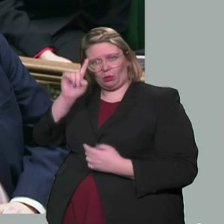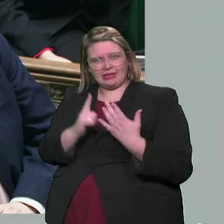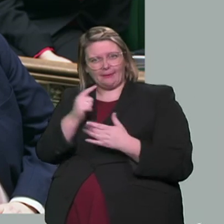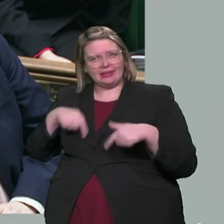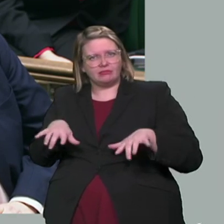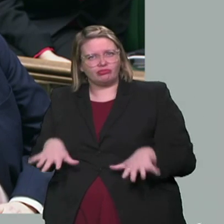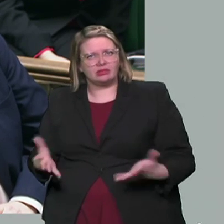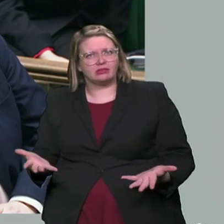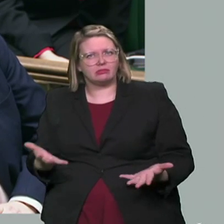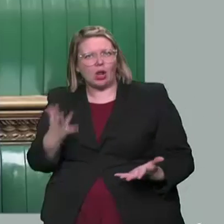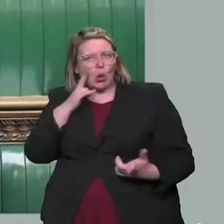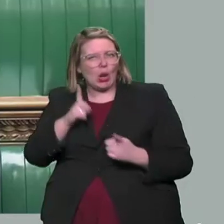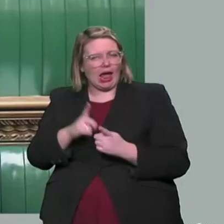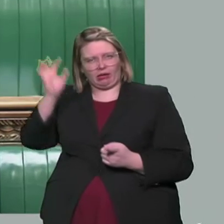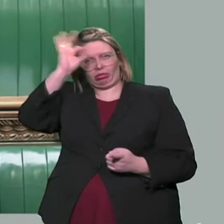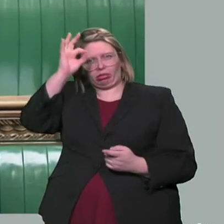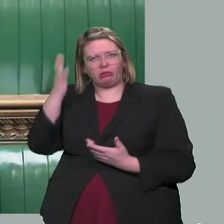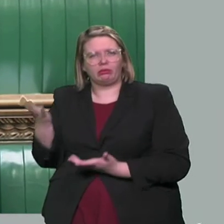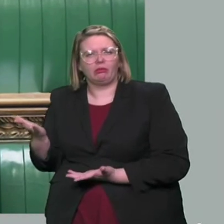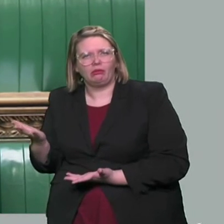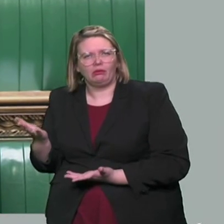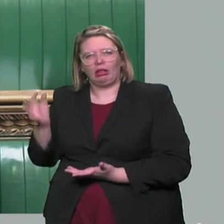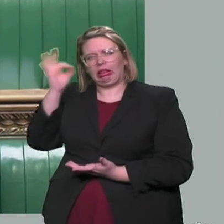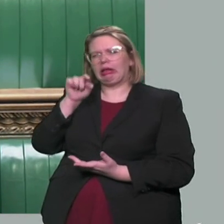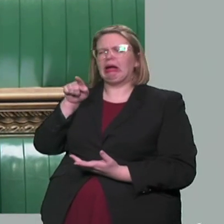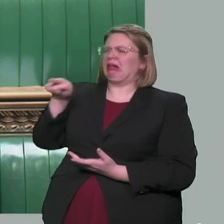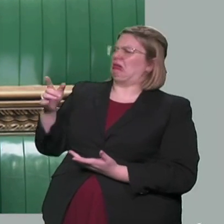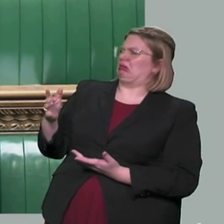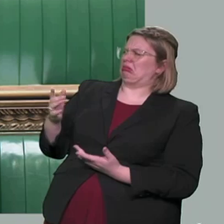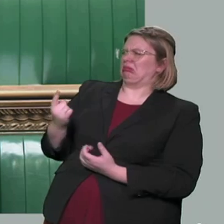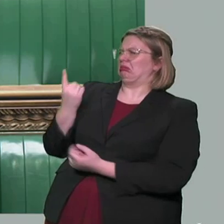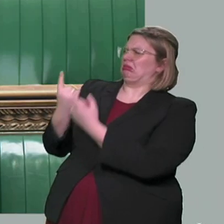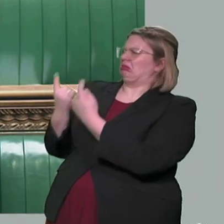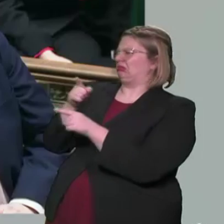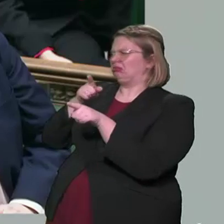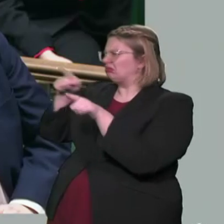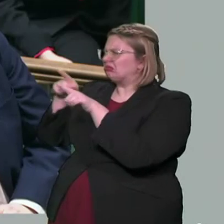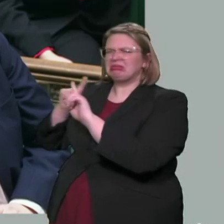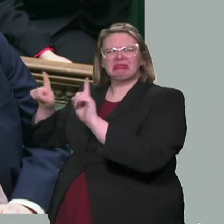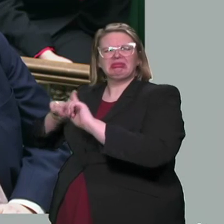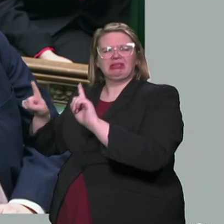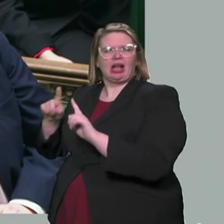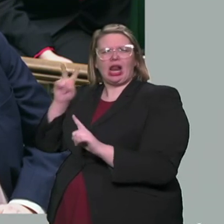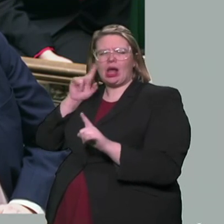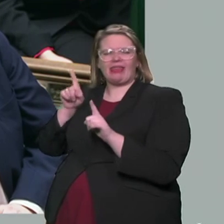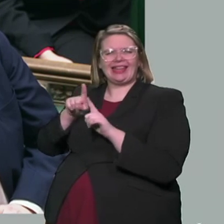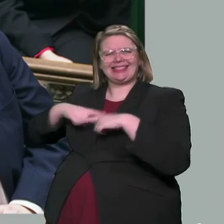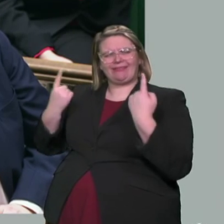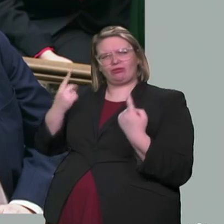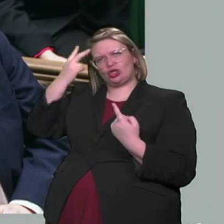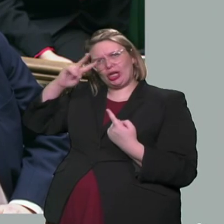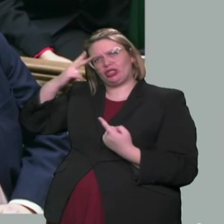They have six or seven different positions on lockdown.